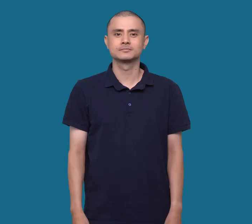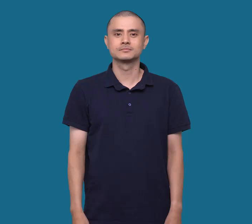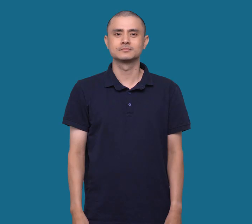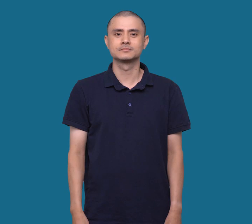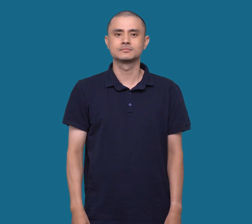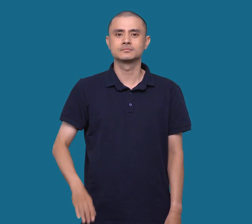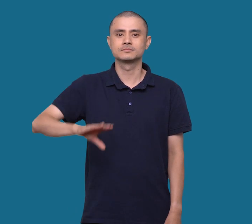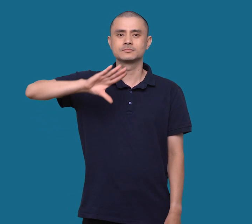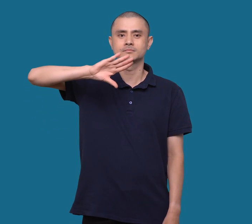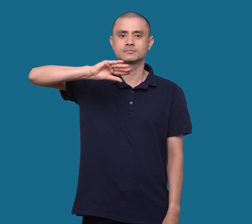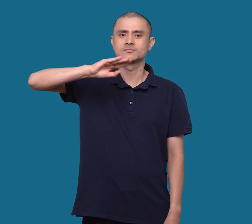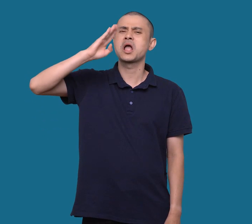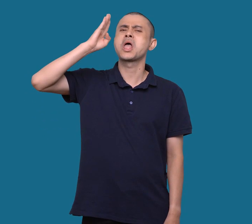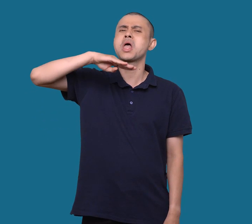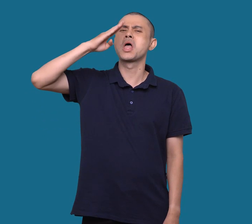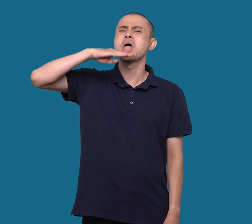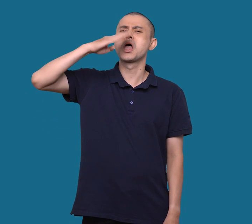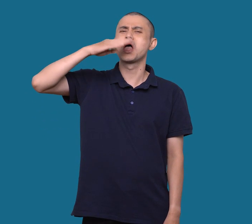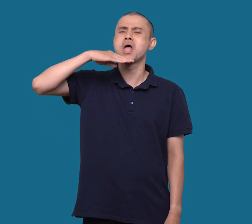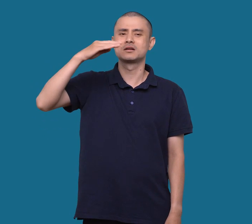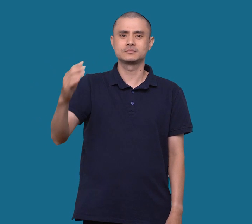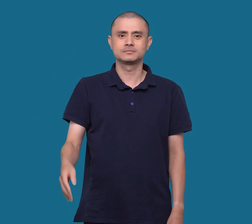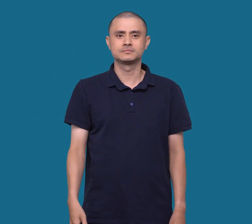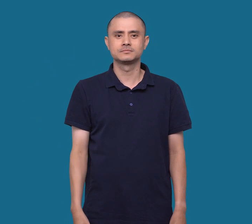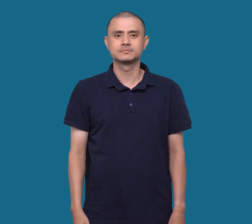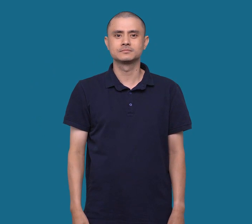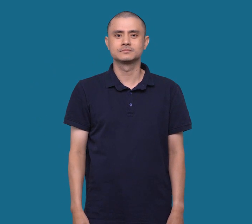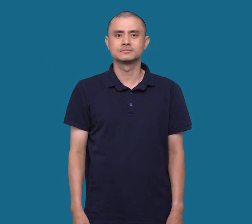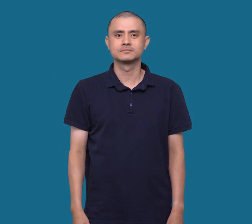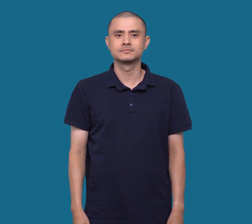tương ớt